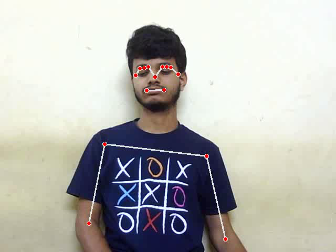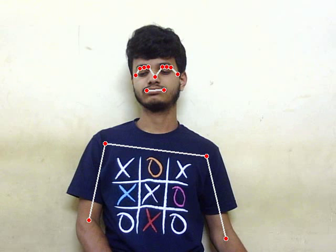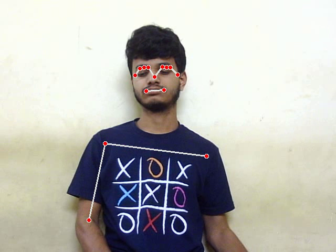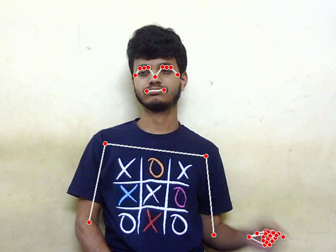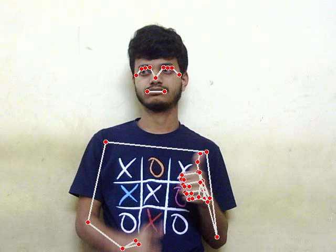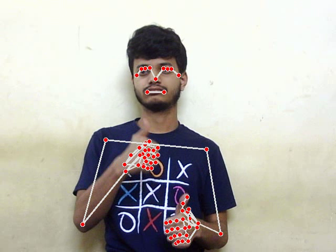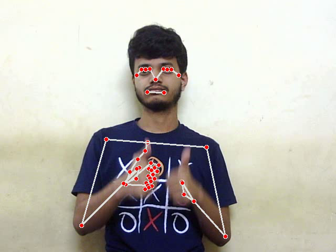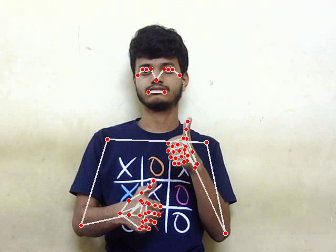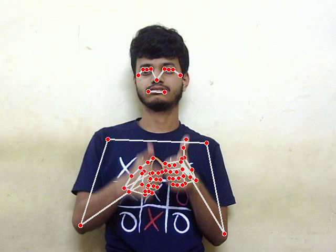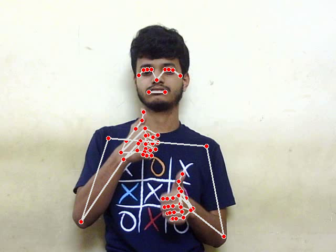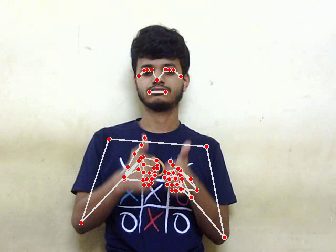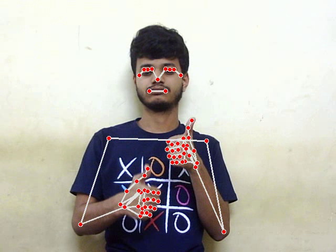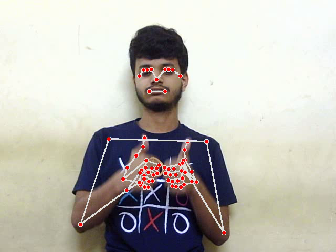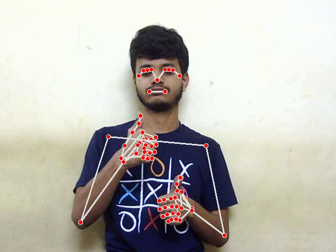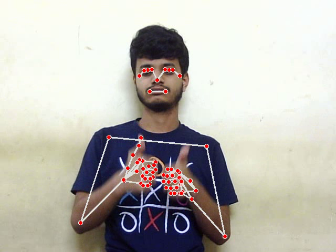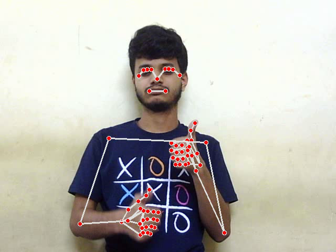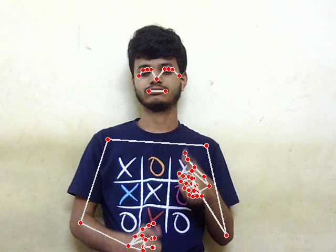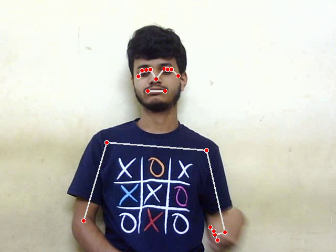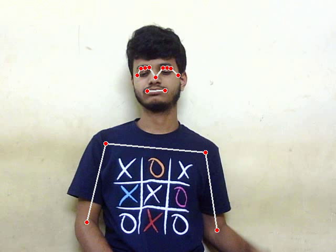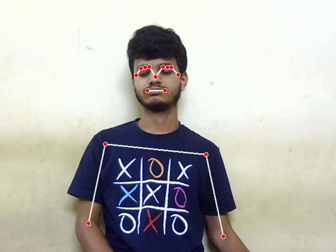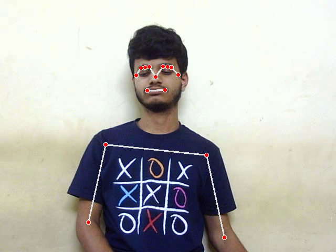which